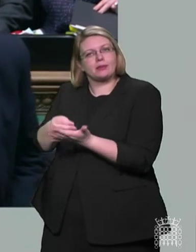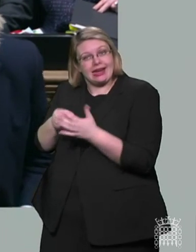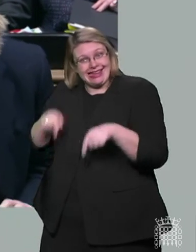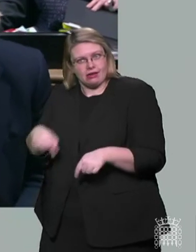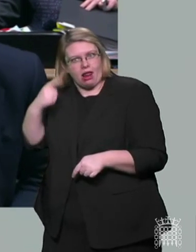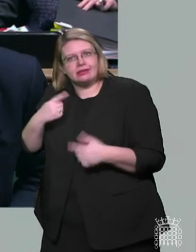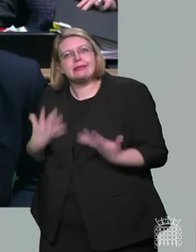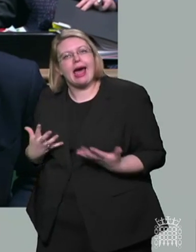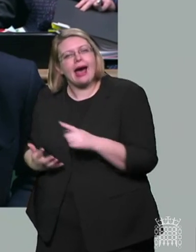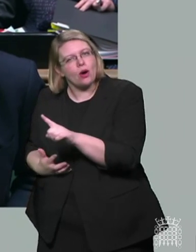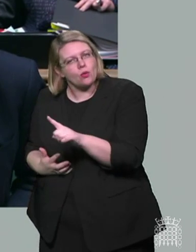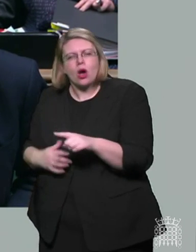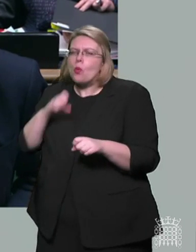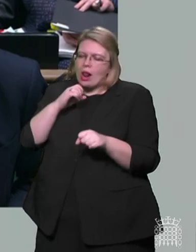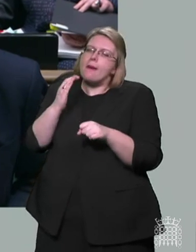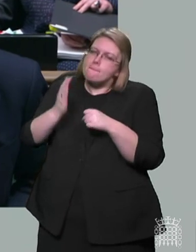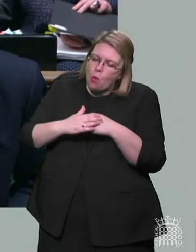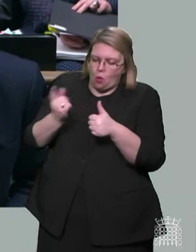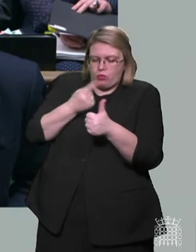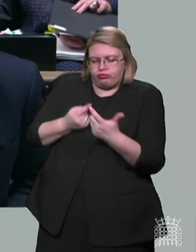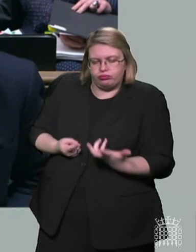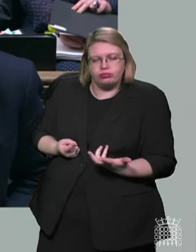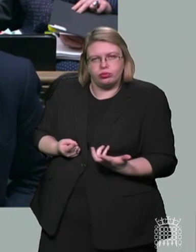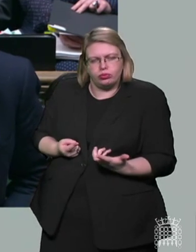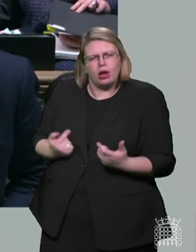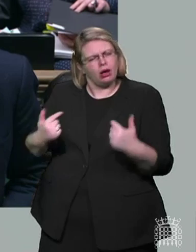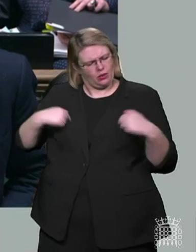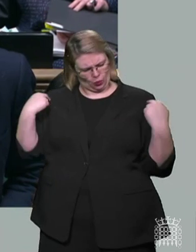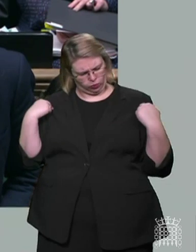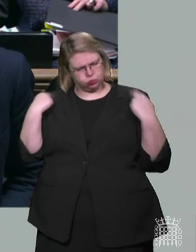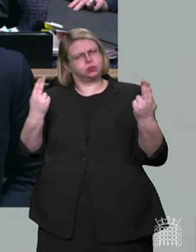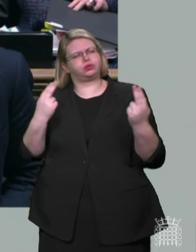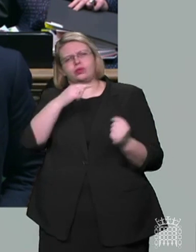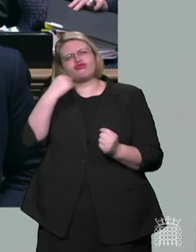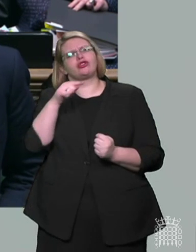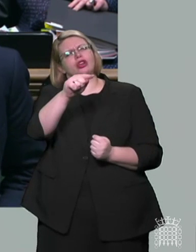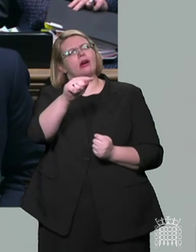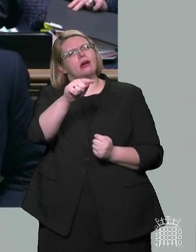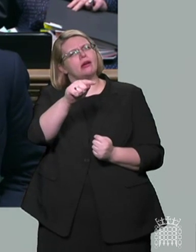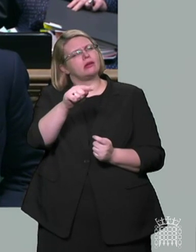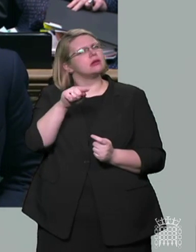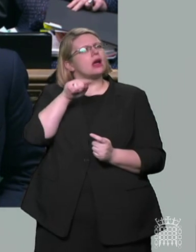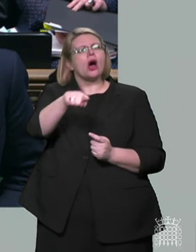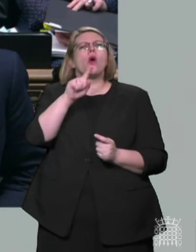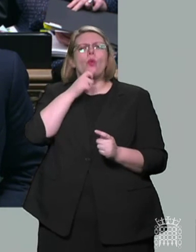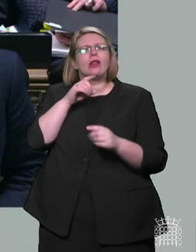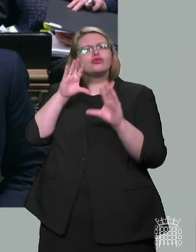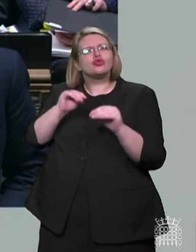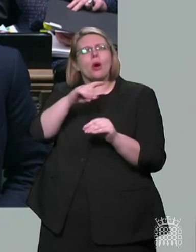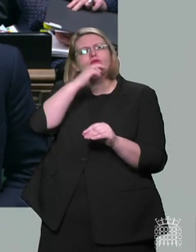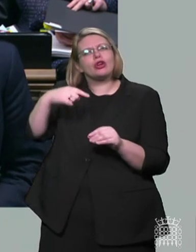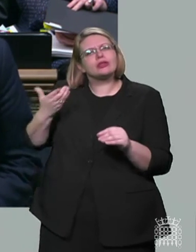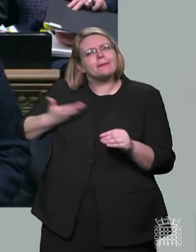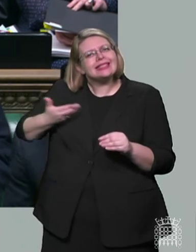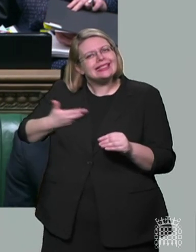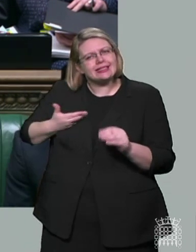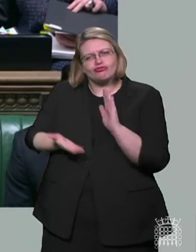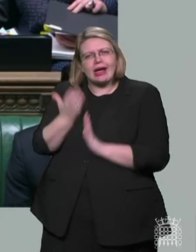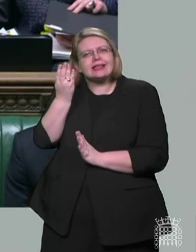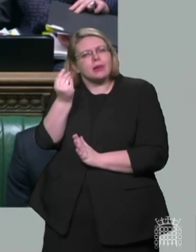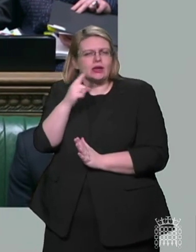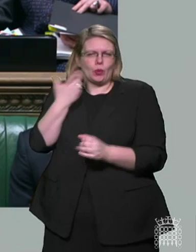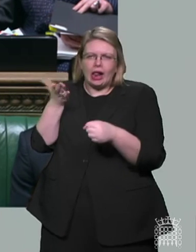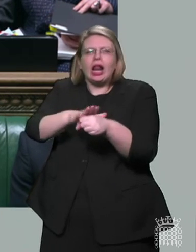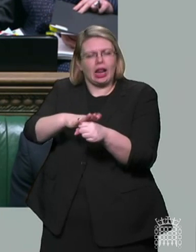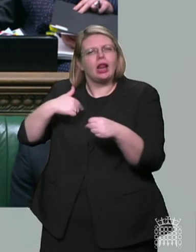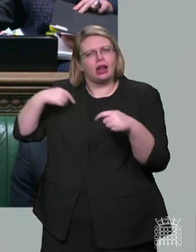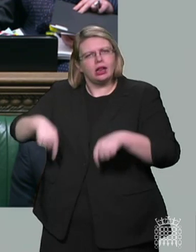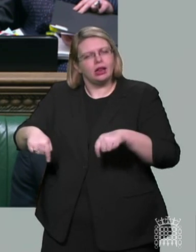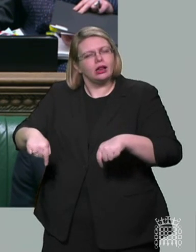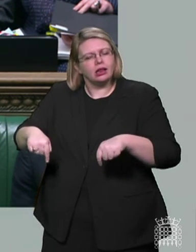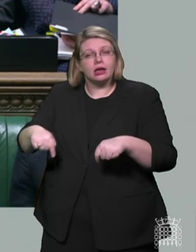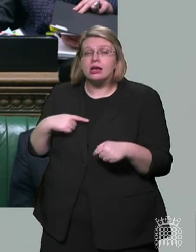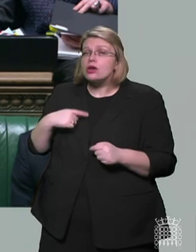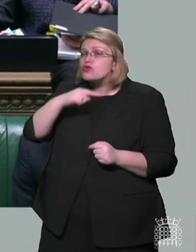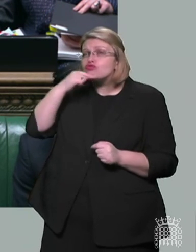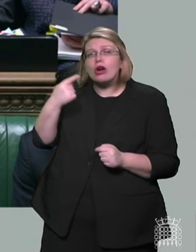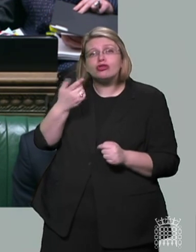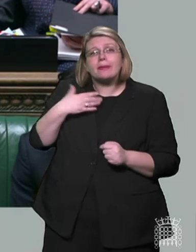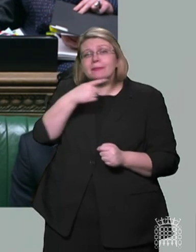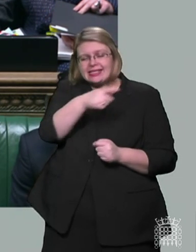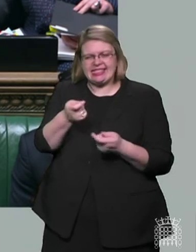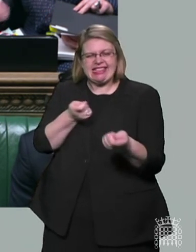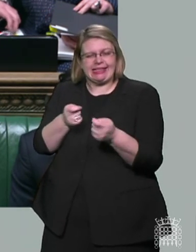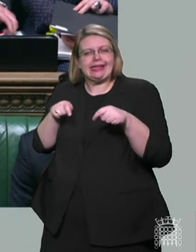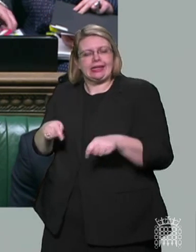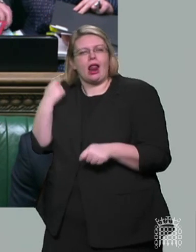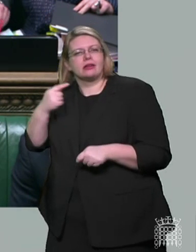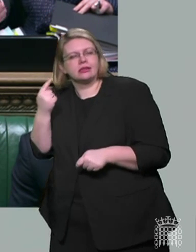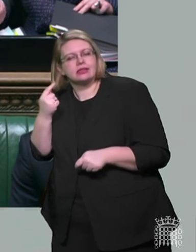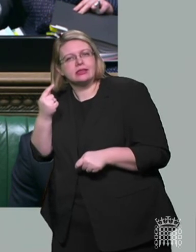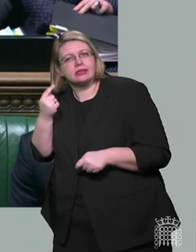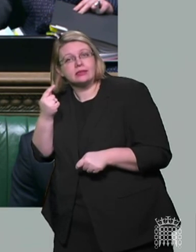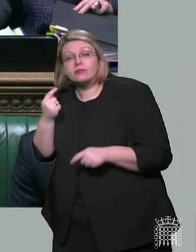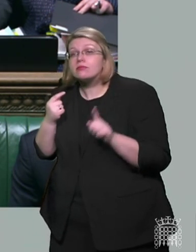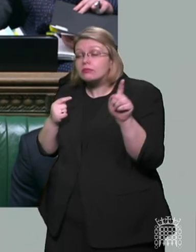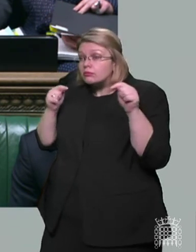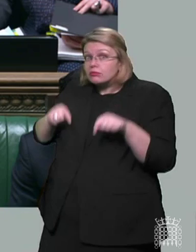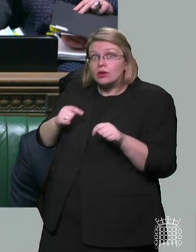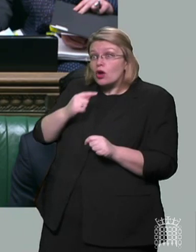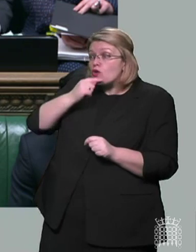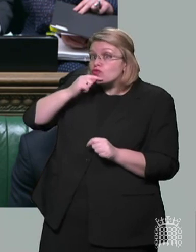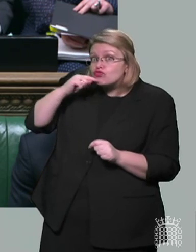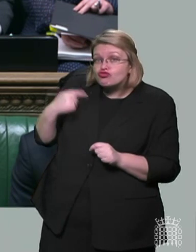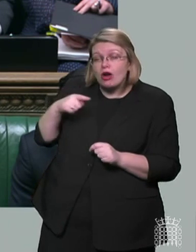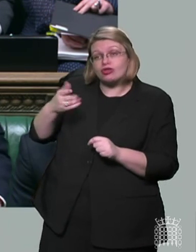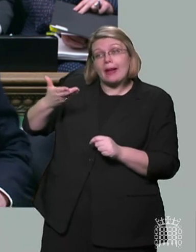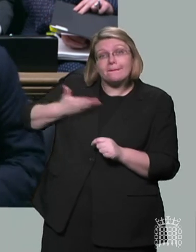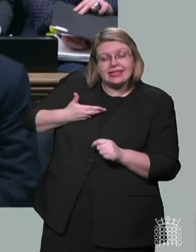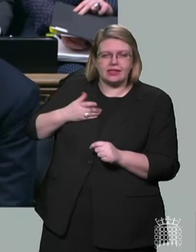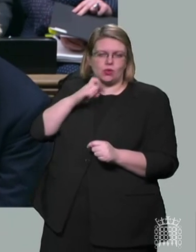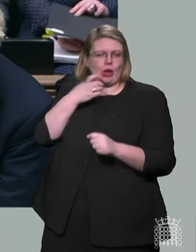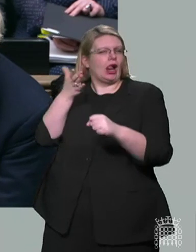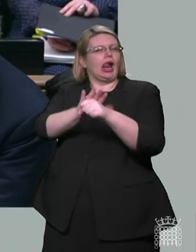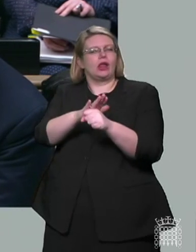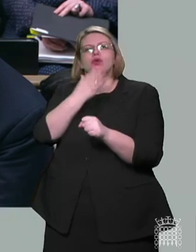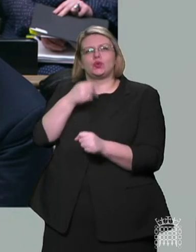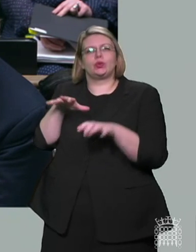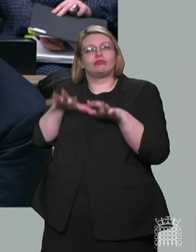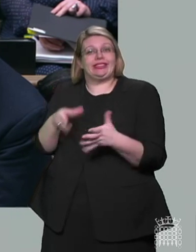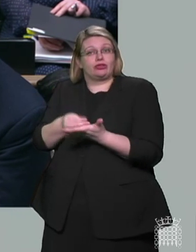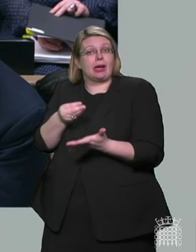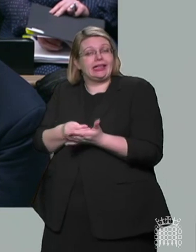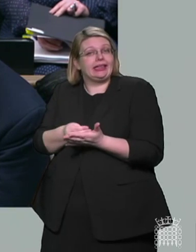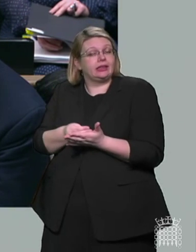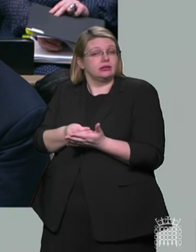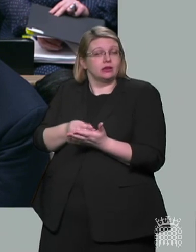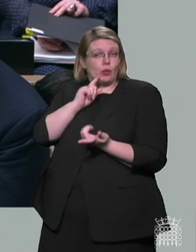We will be stopping Russia raising sovereign debt, and we will be stopping Russian companies raising money or, as I said yesterday, even clearing in sterling and dollars on international markets.